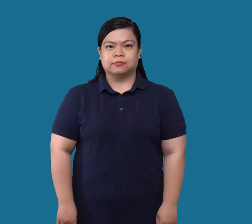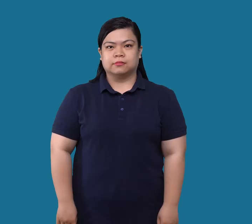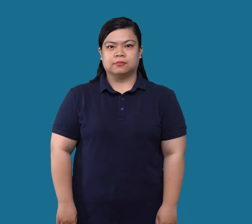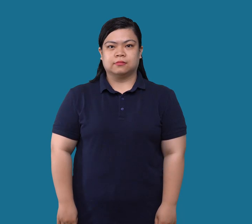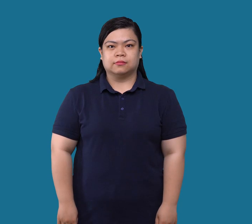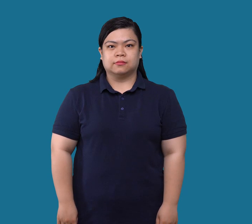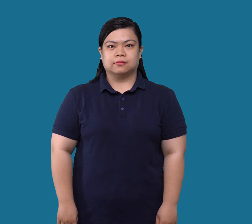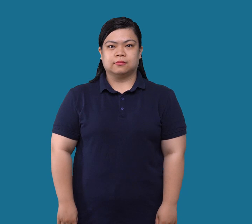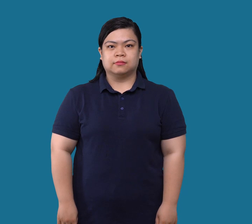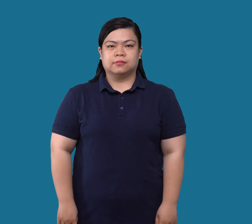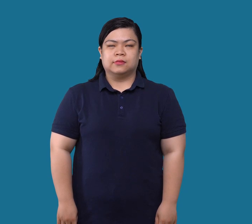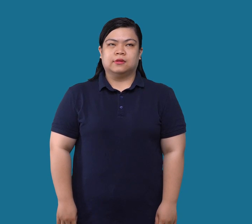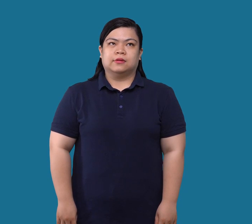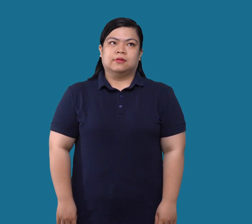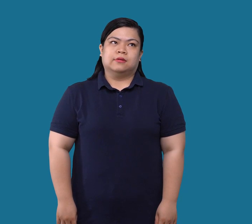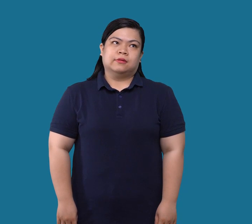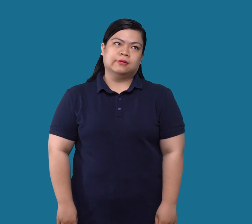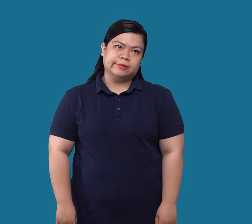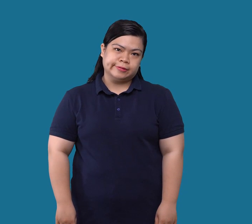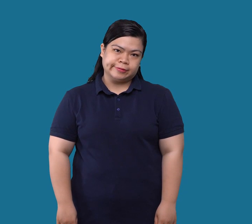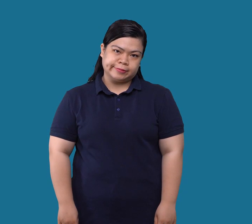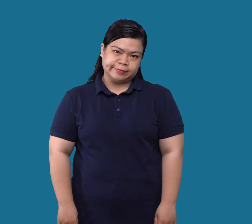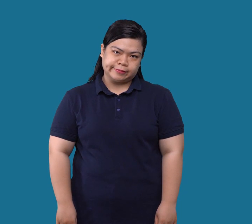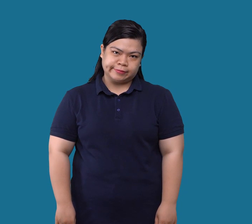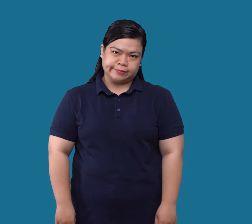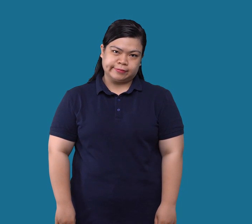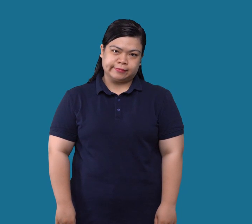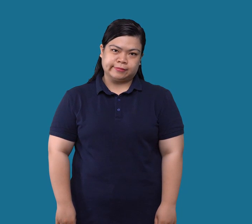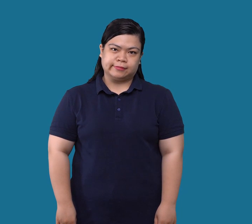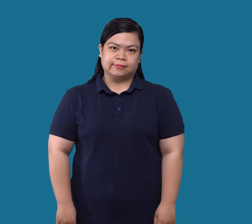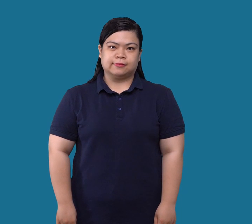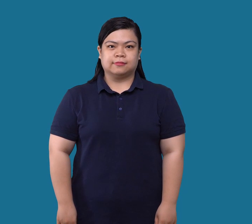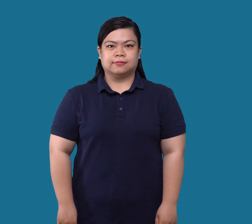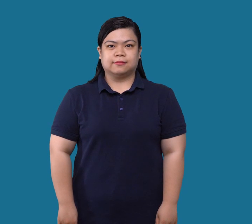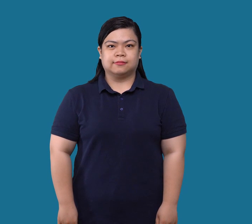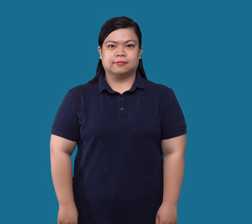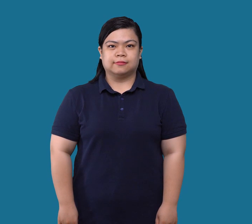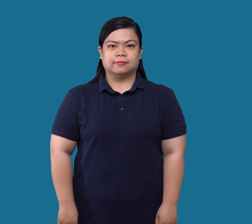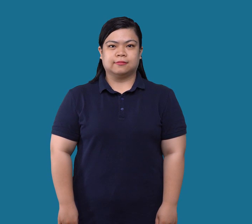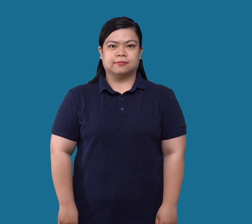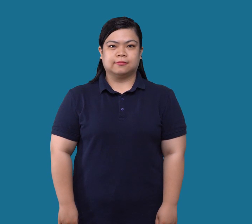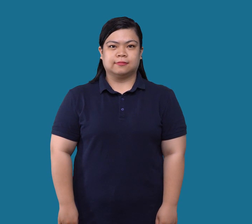thở dài